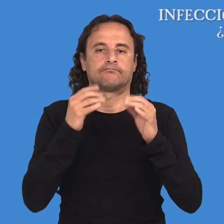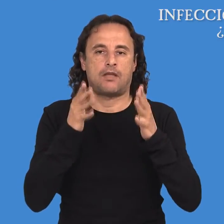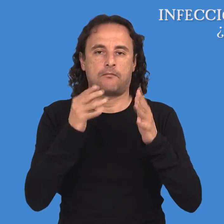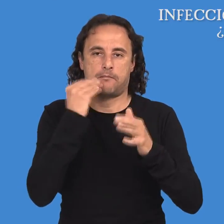aconsejar